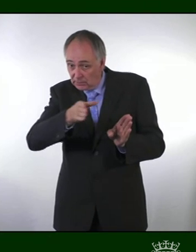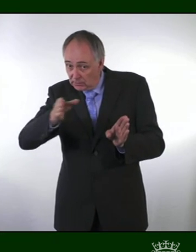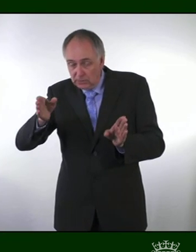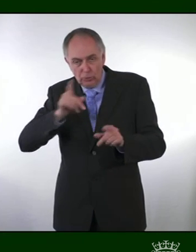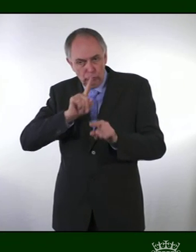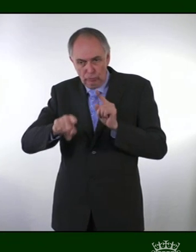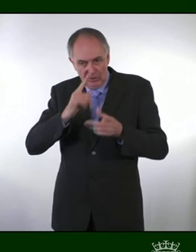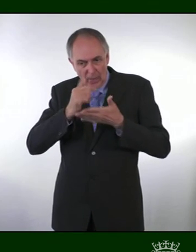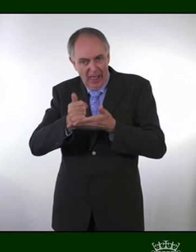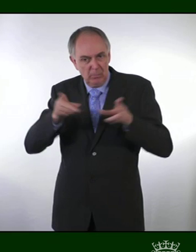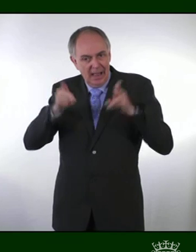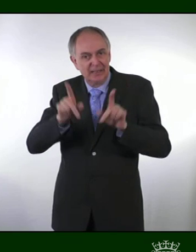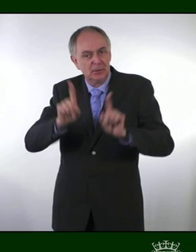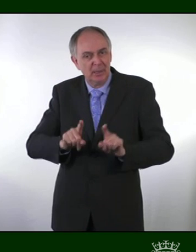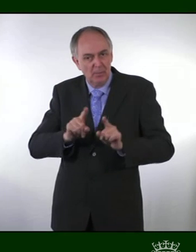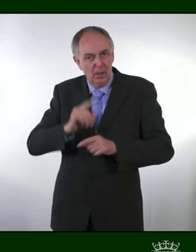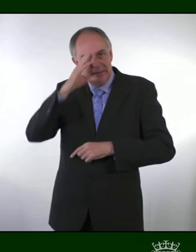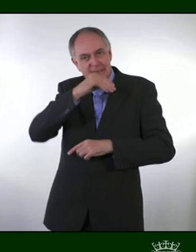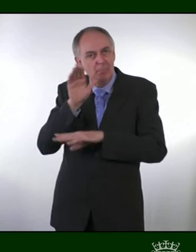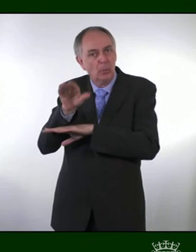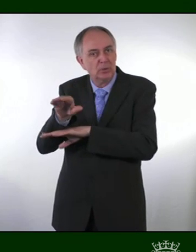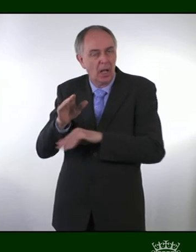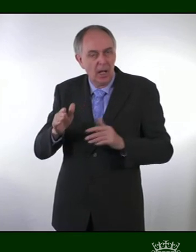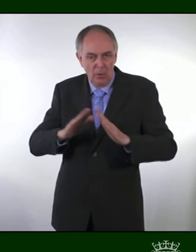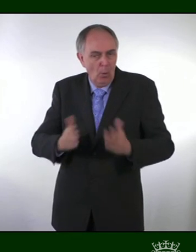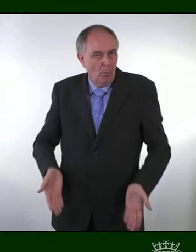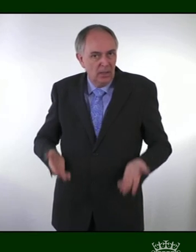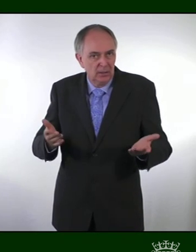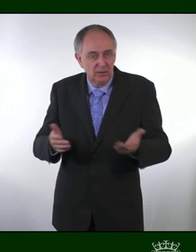We have made huge progress in dealing with rough sleeping.